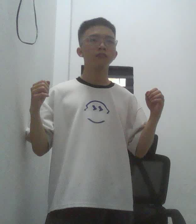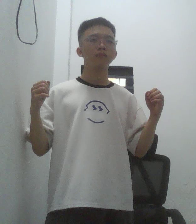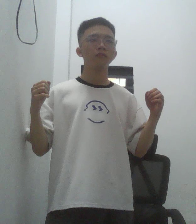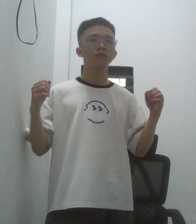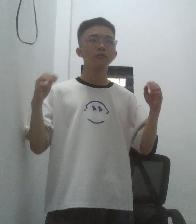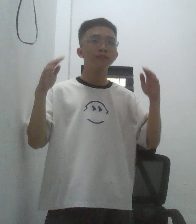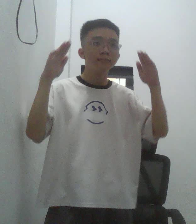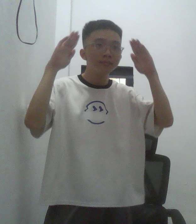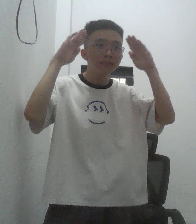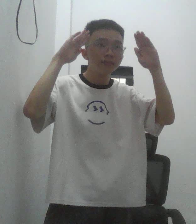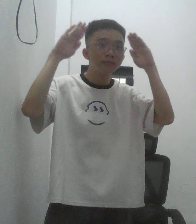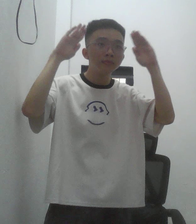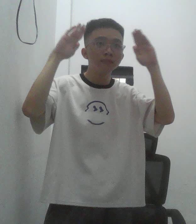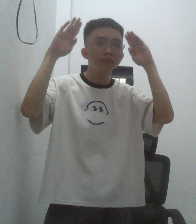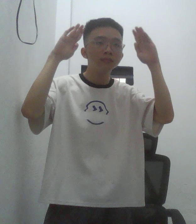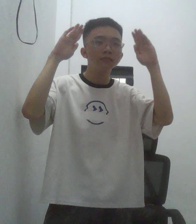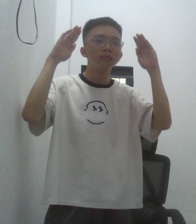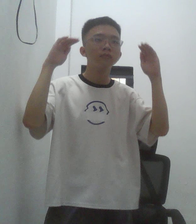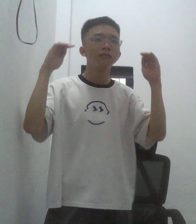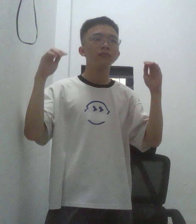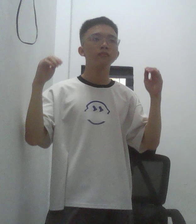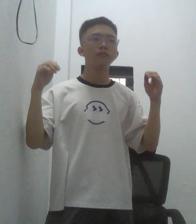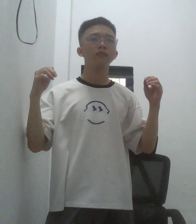xin chao